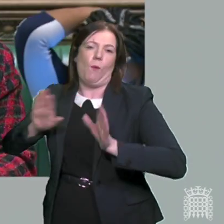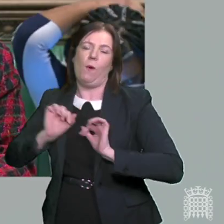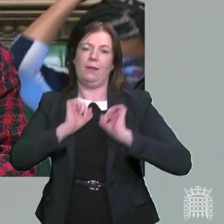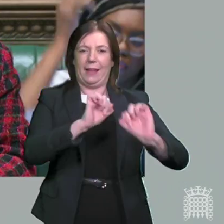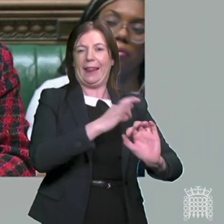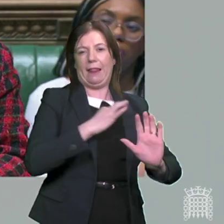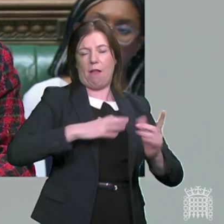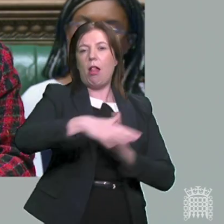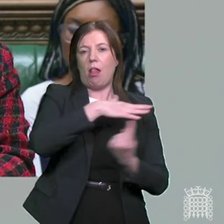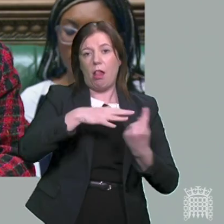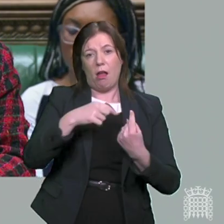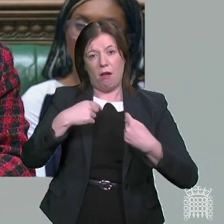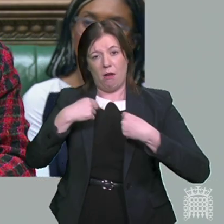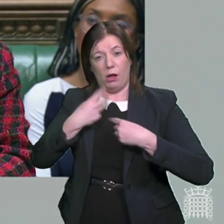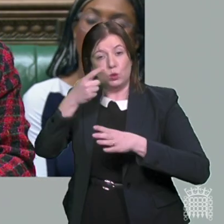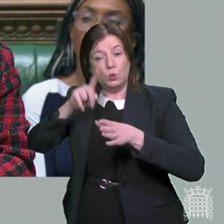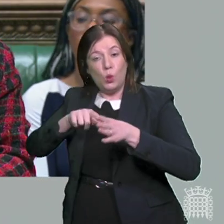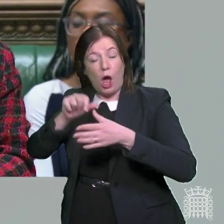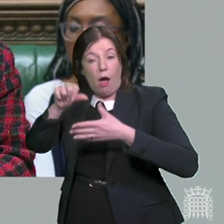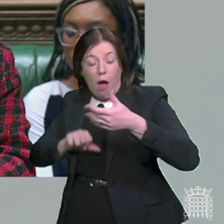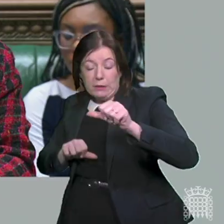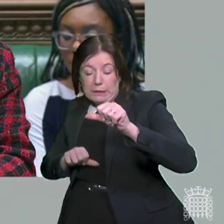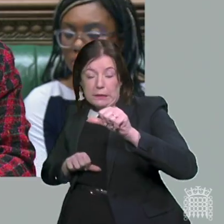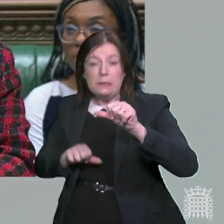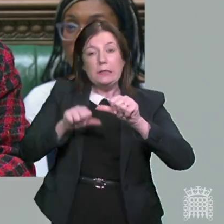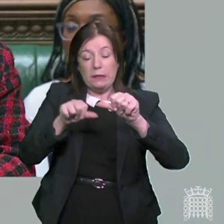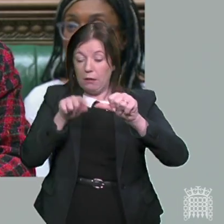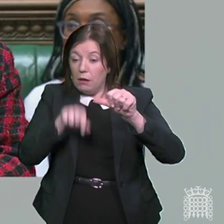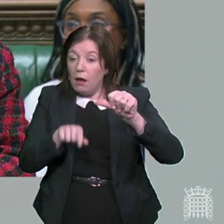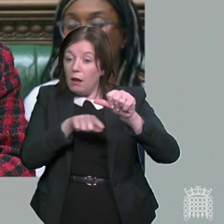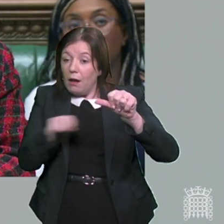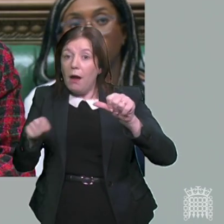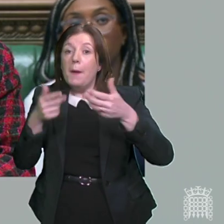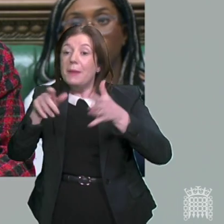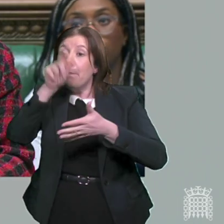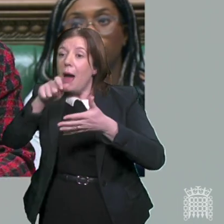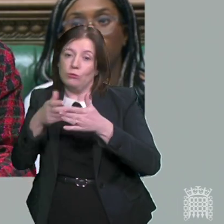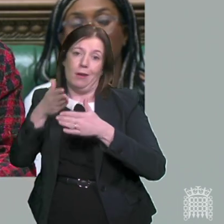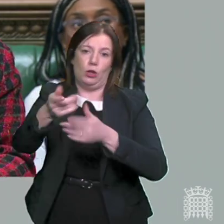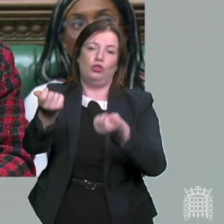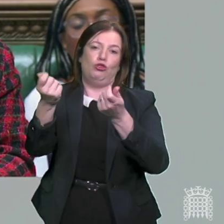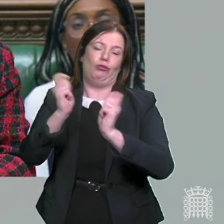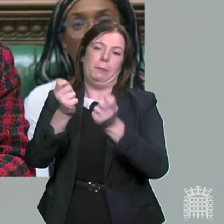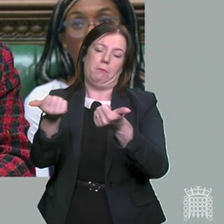We have made huge progress in clearing the two-year backlog, with the majority of those patients now having had their treatments.